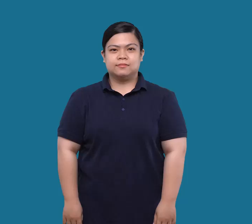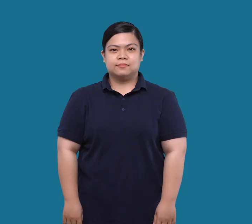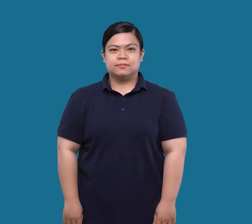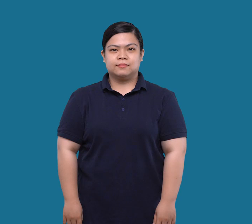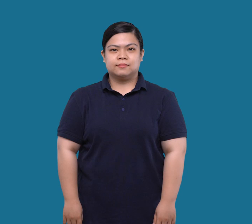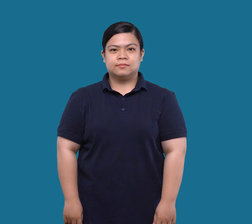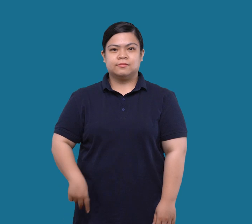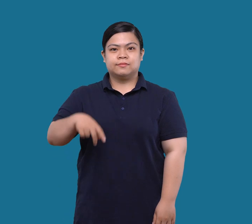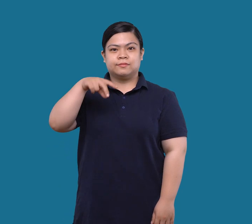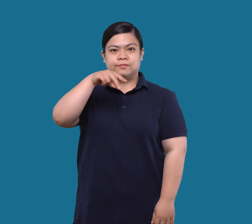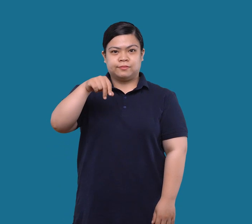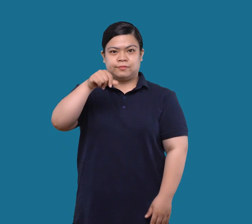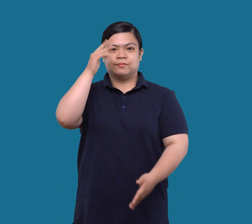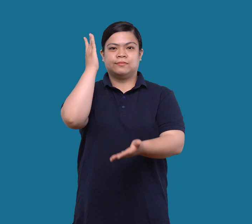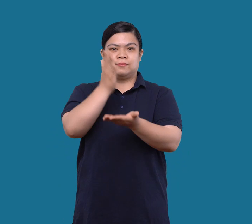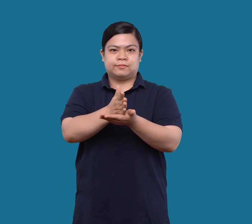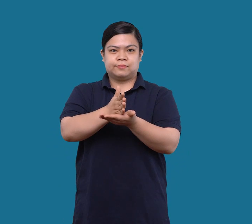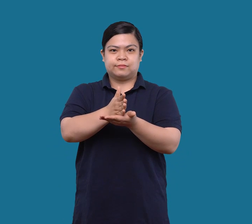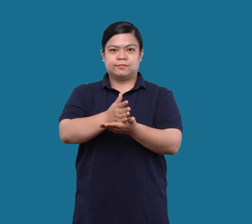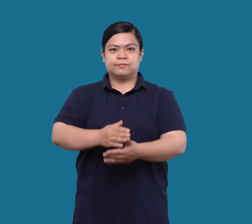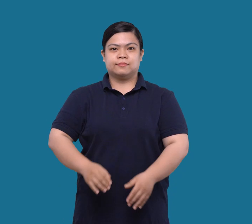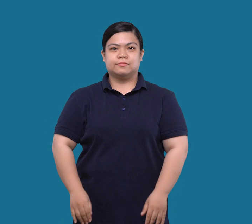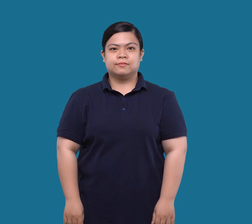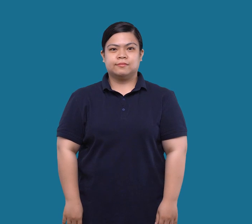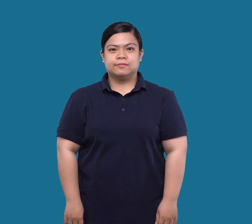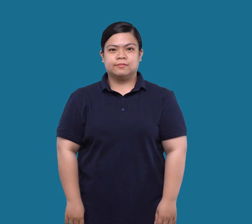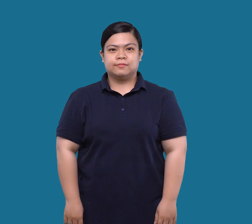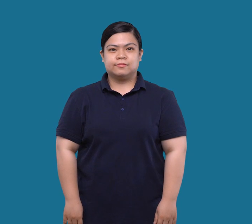chanh đá